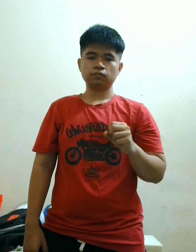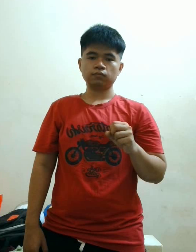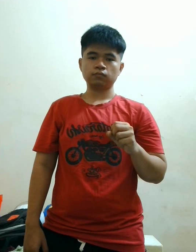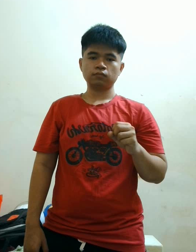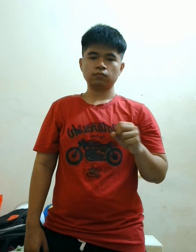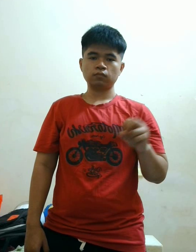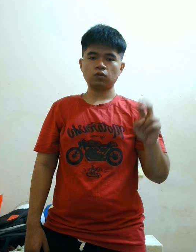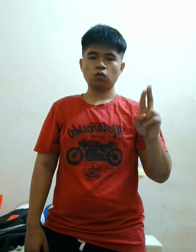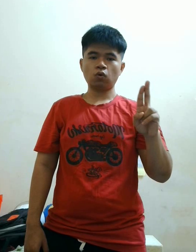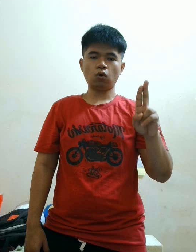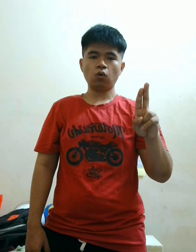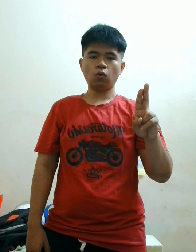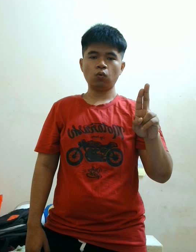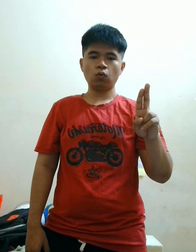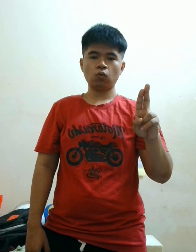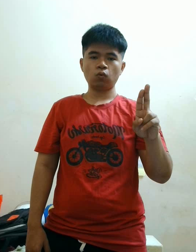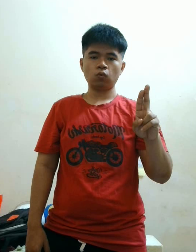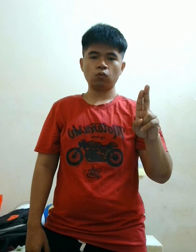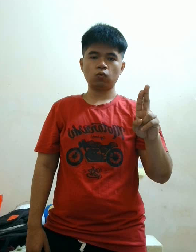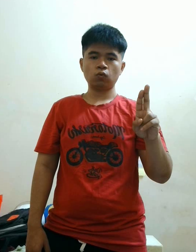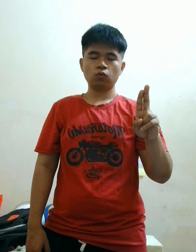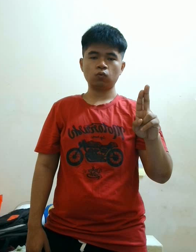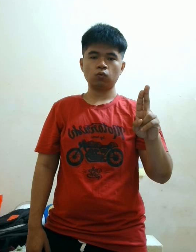u